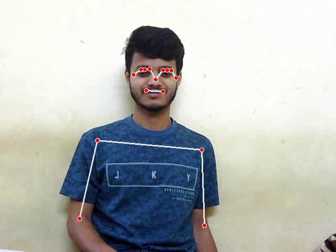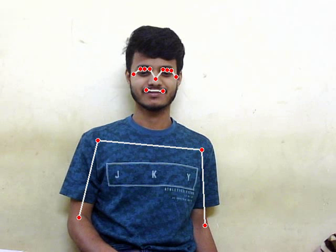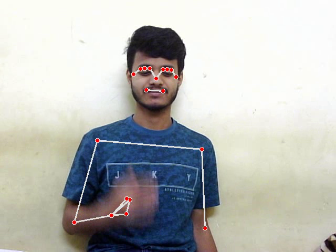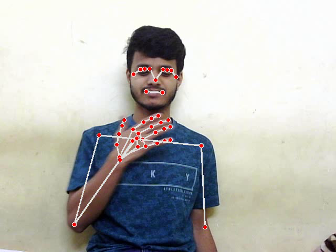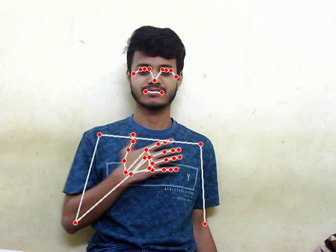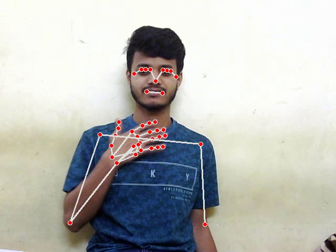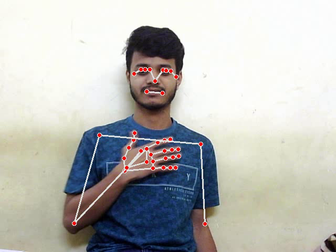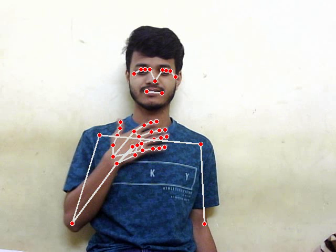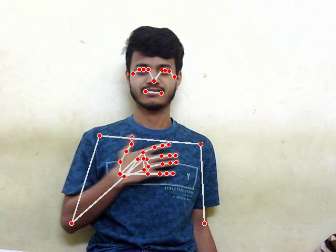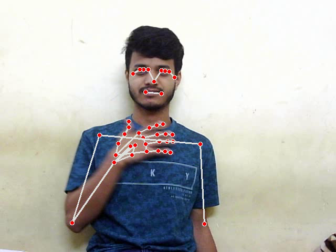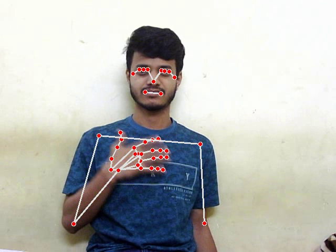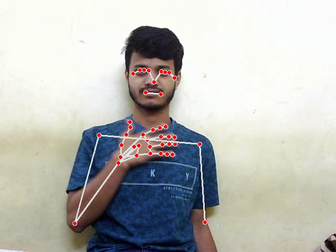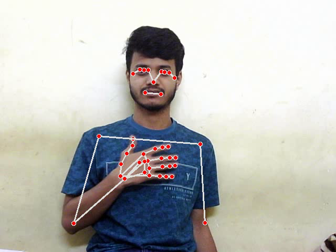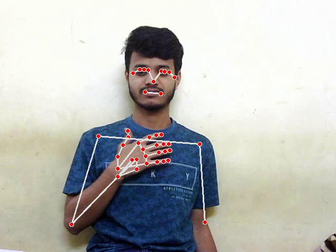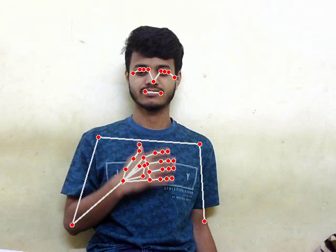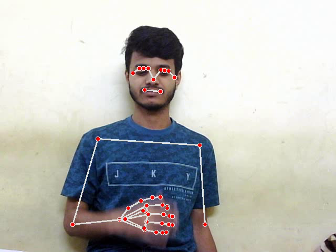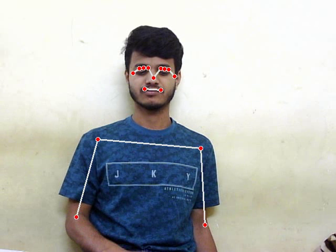please